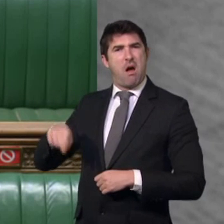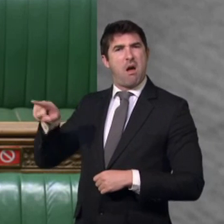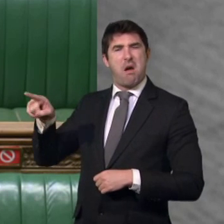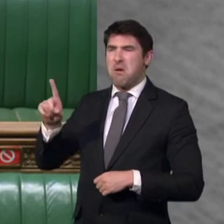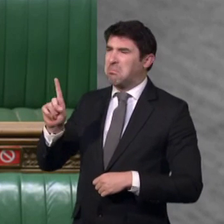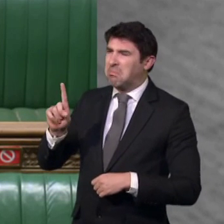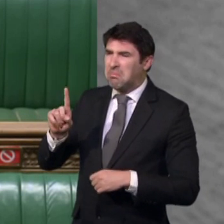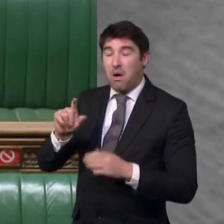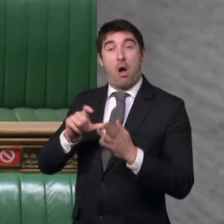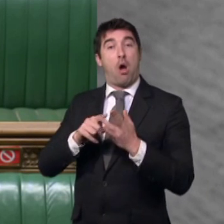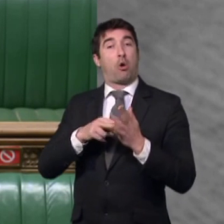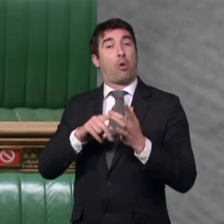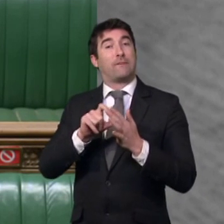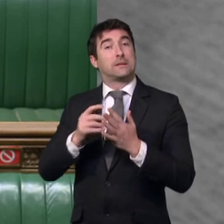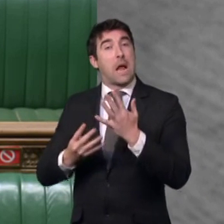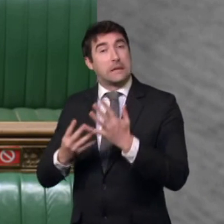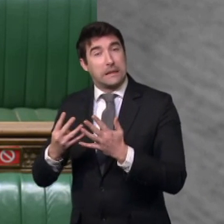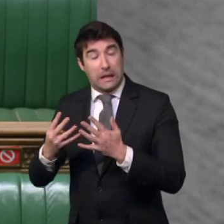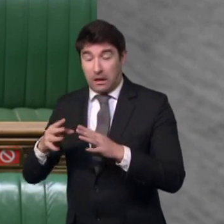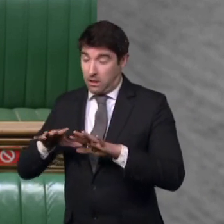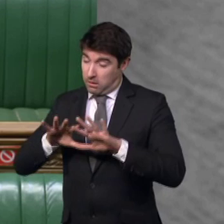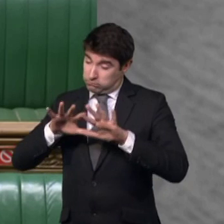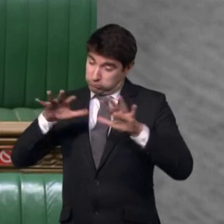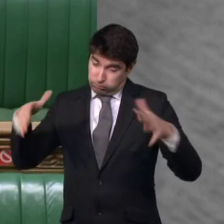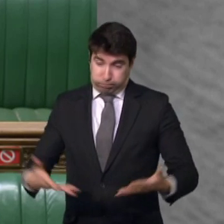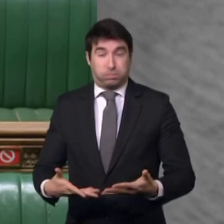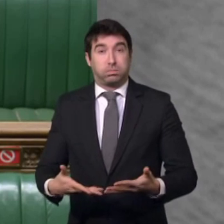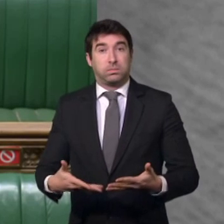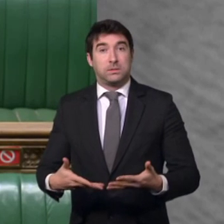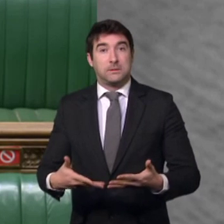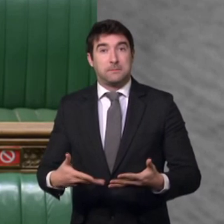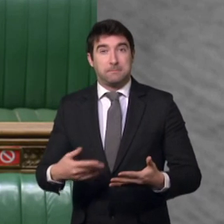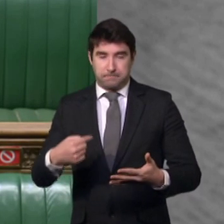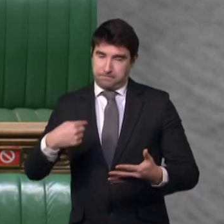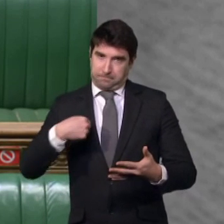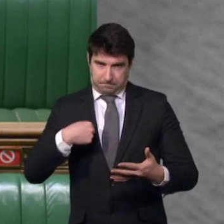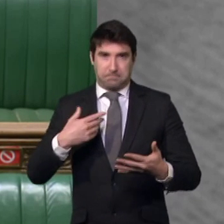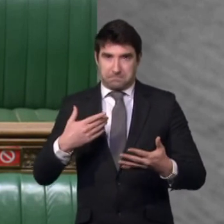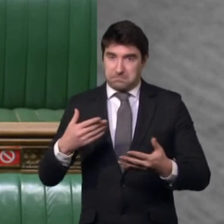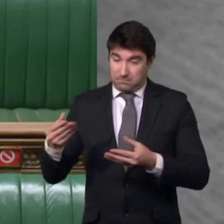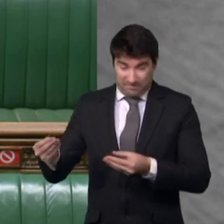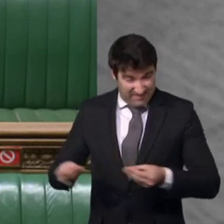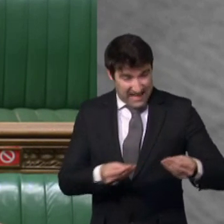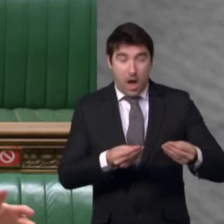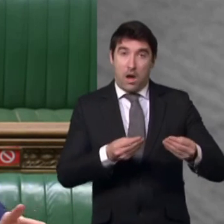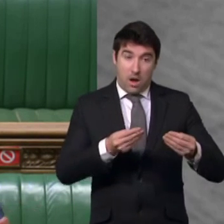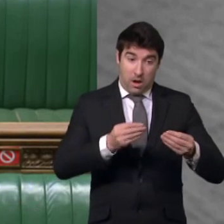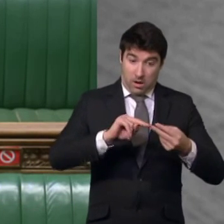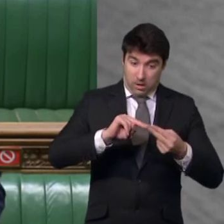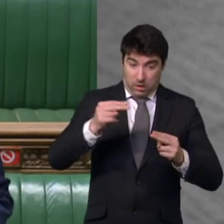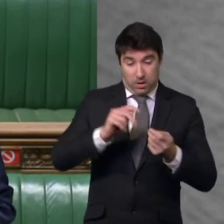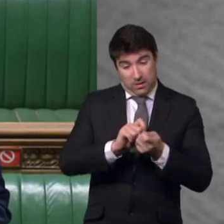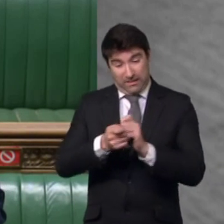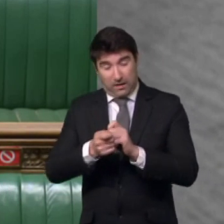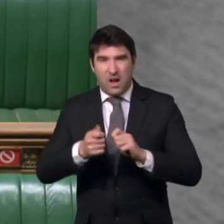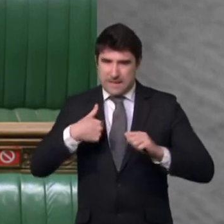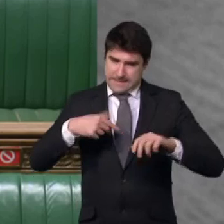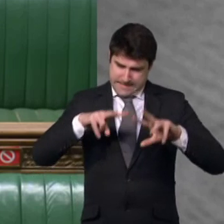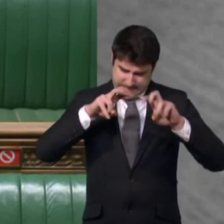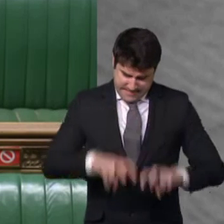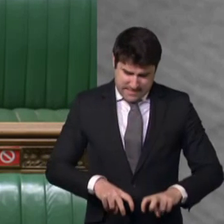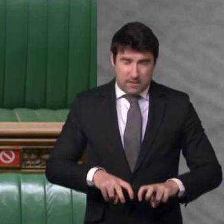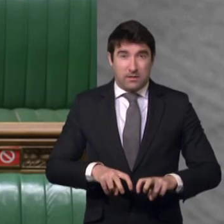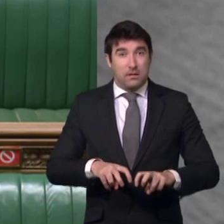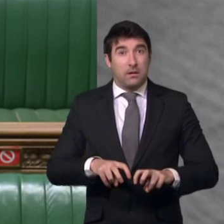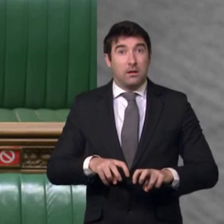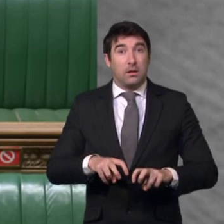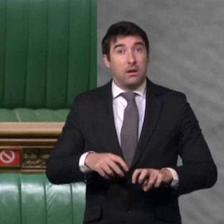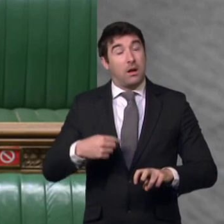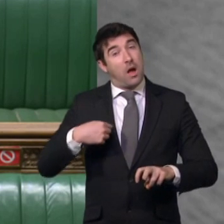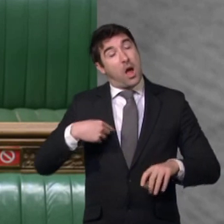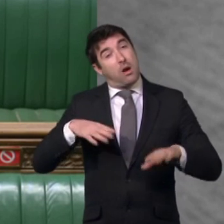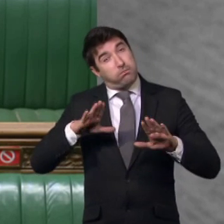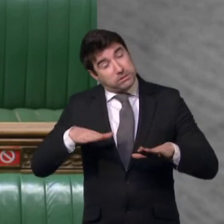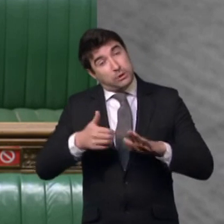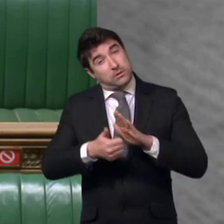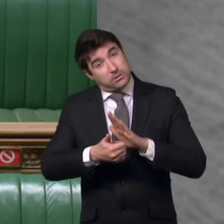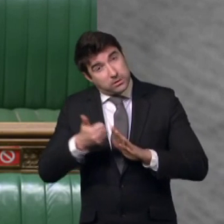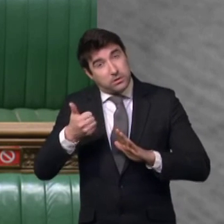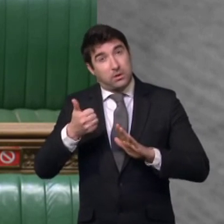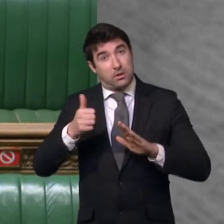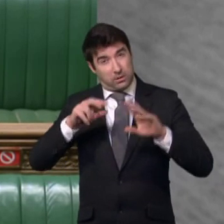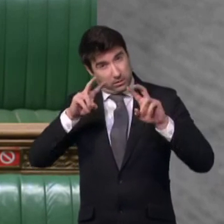Scientists at Oxford University’s Jenner Institute received the genetic code for the new virus, and like the great British codebreakers before them, they set to work at lightning speed.